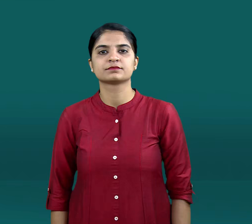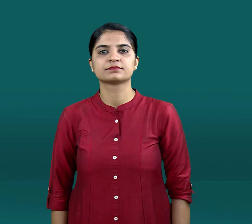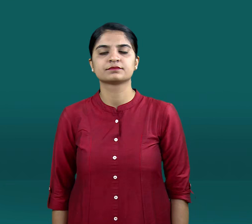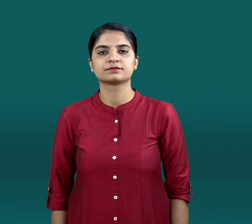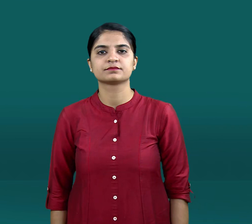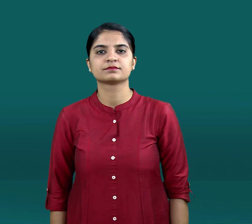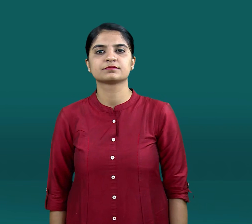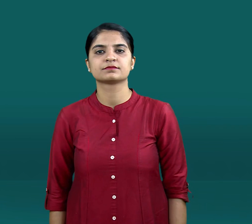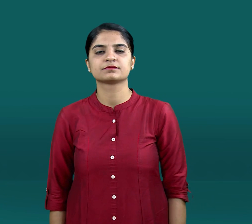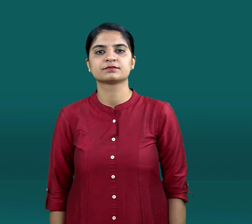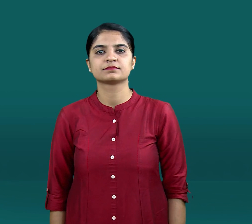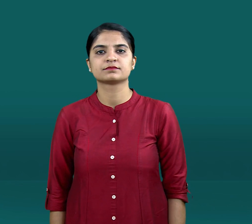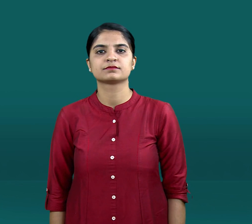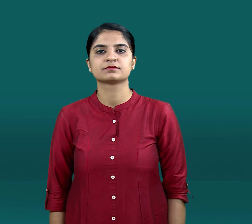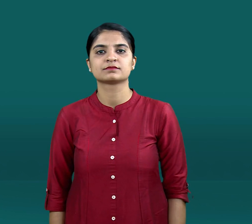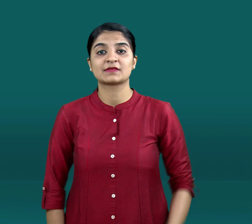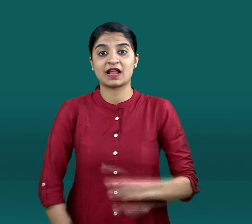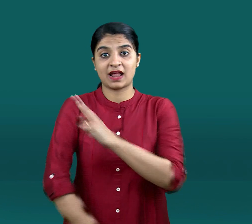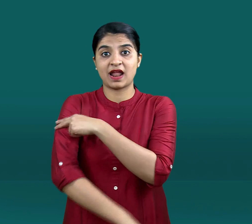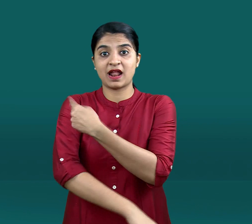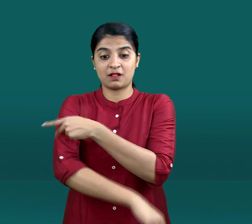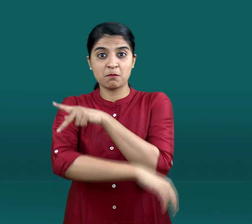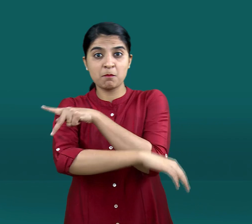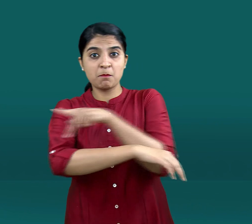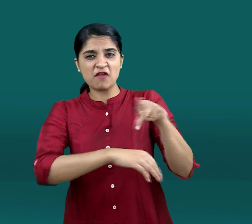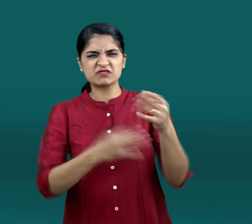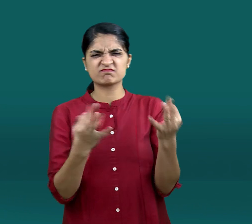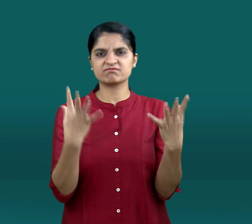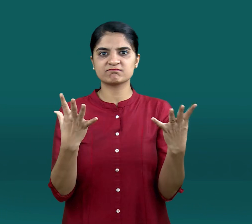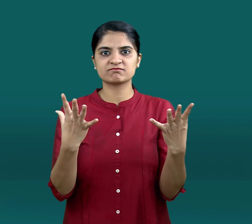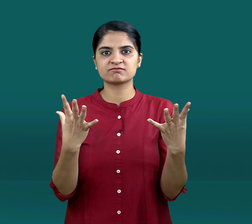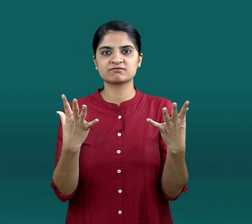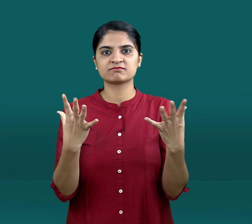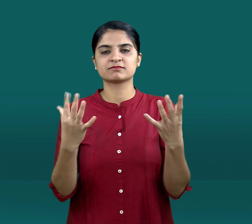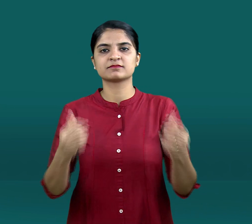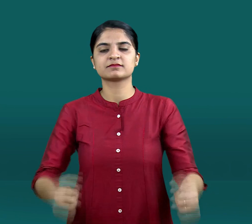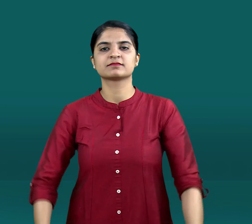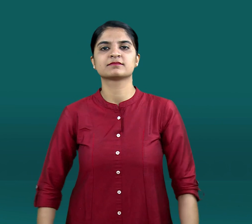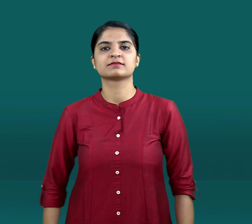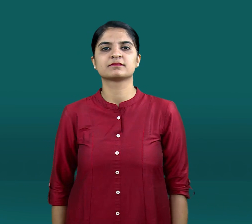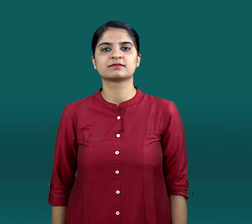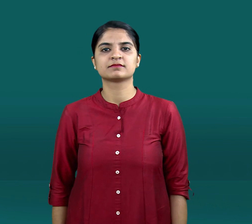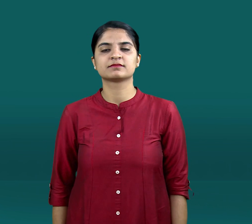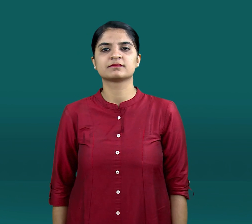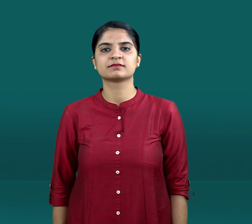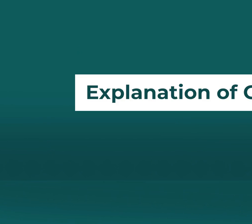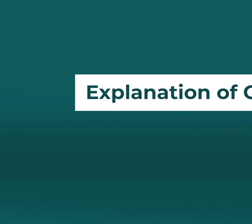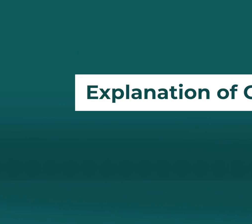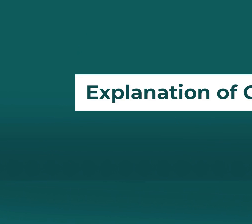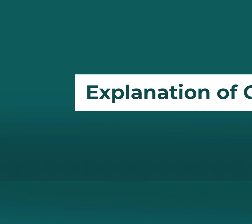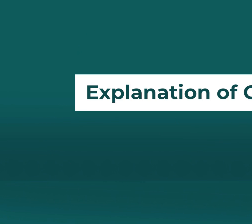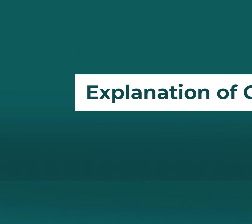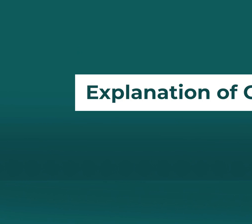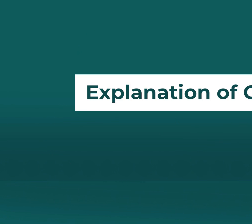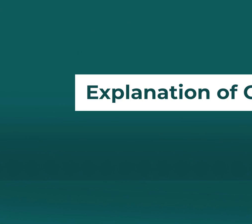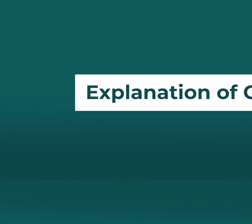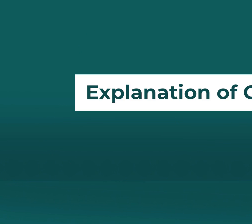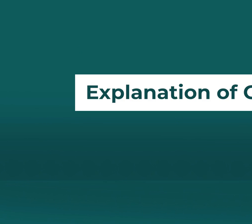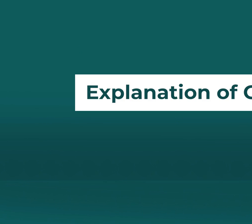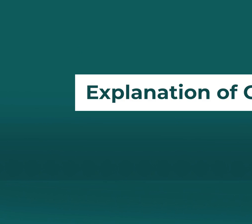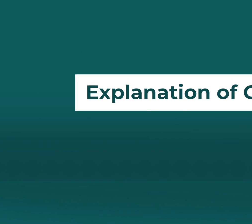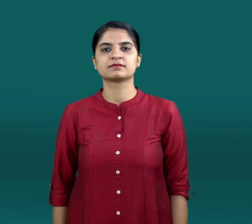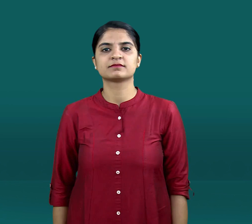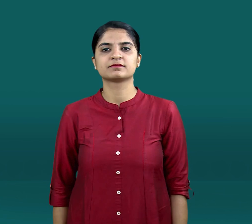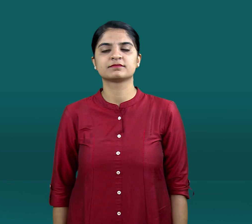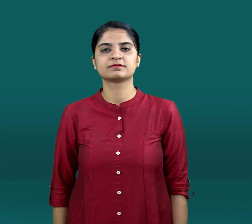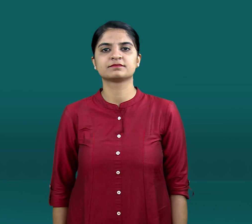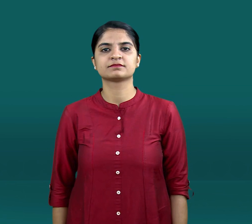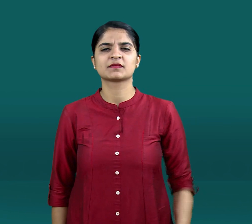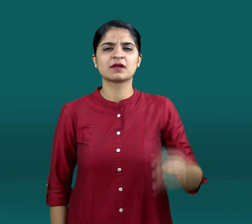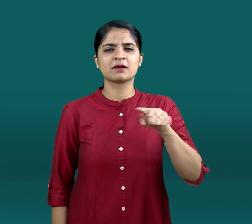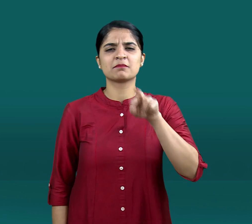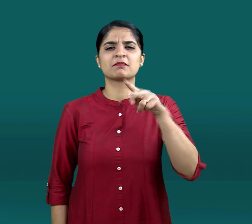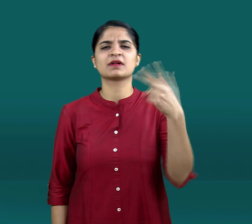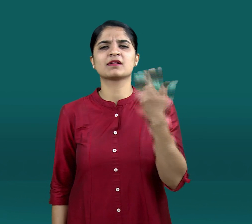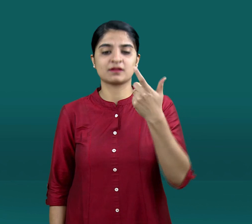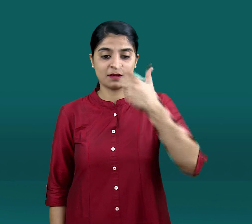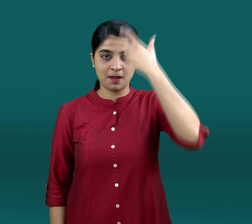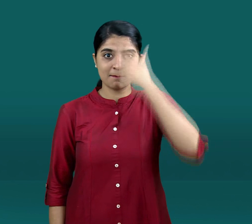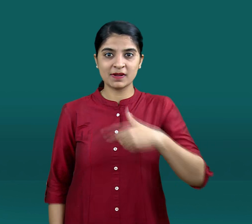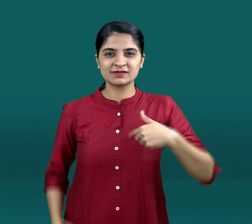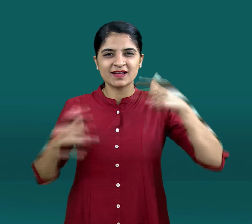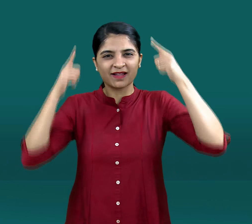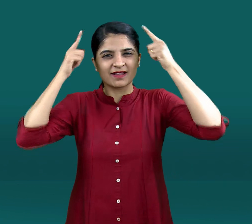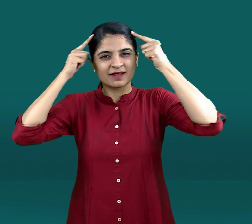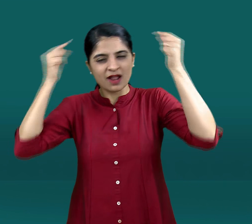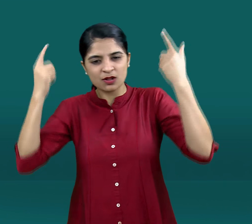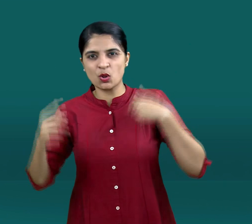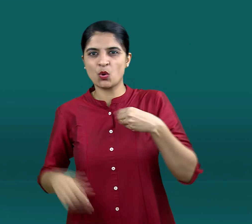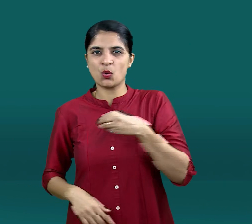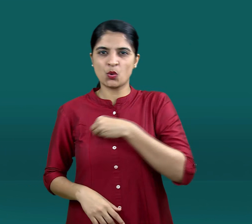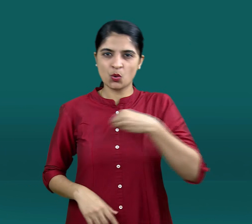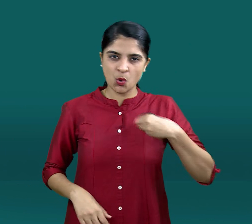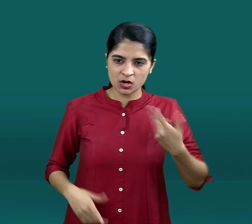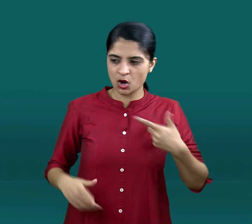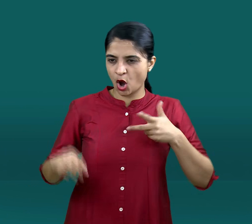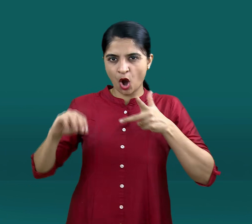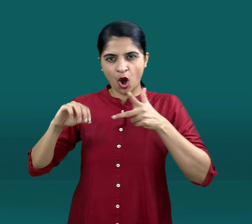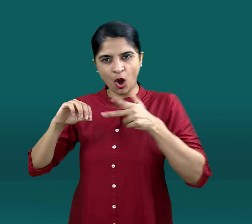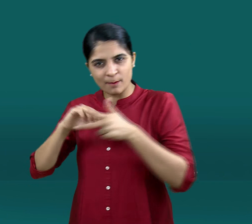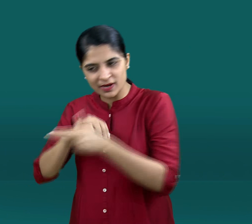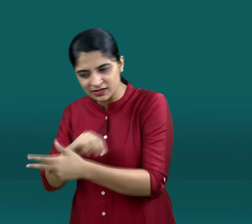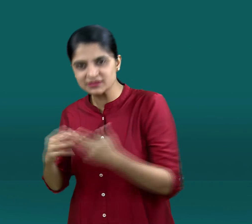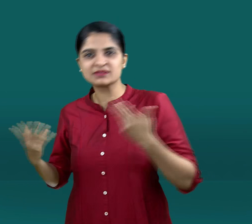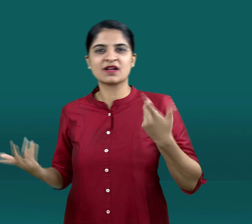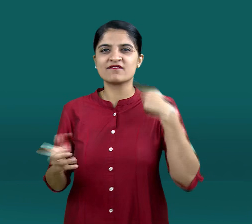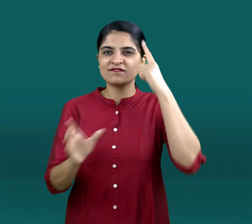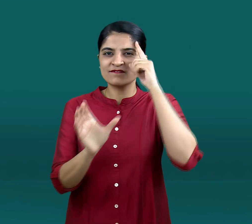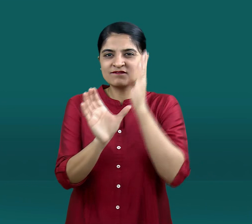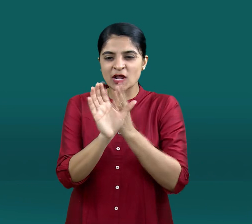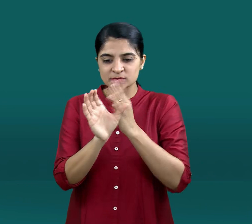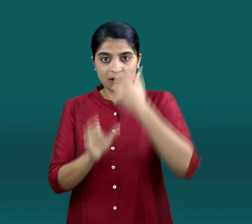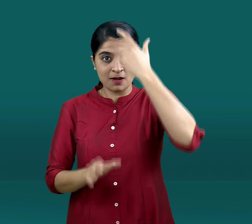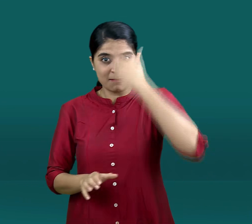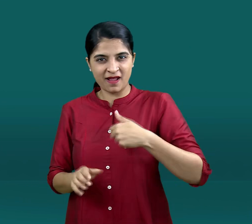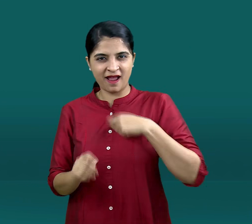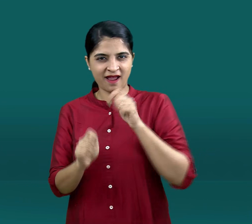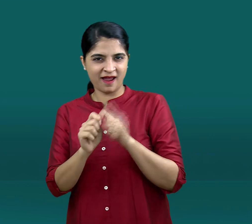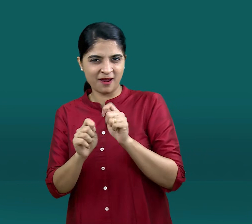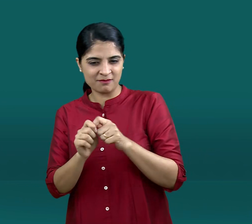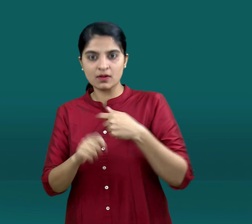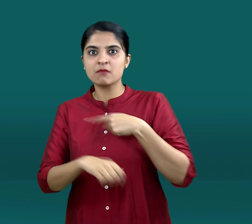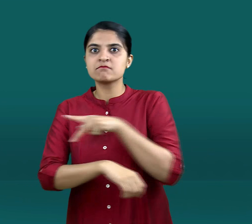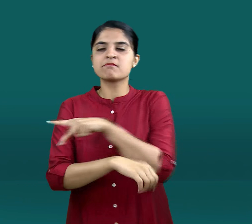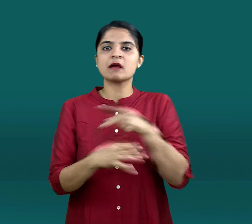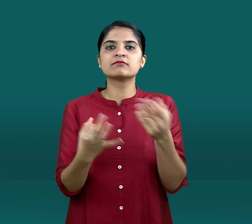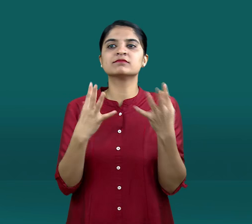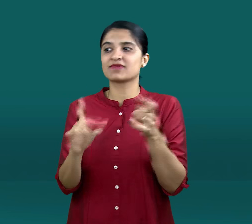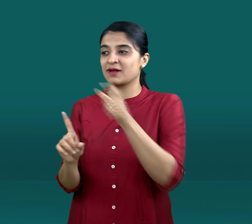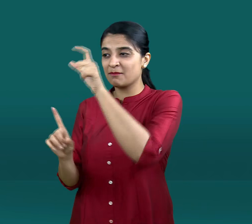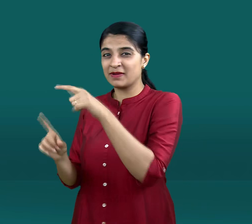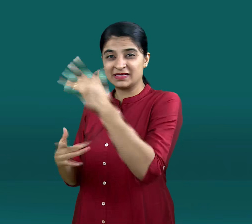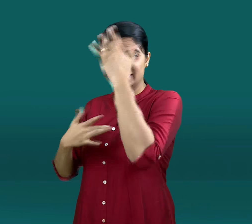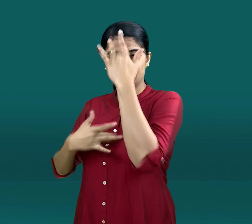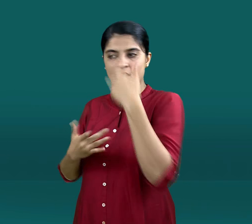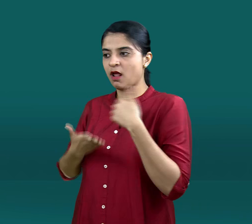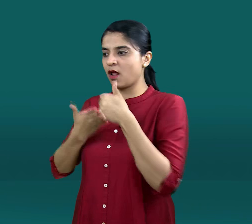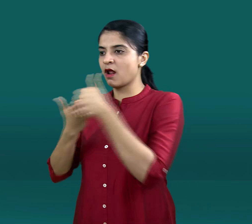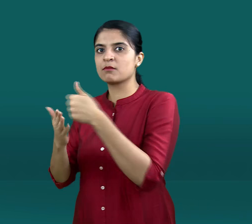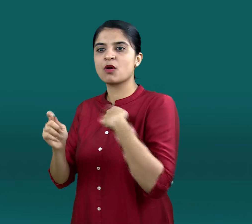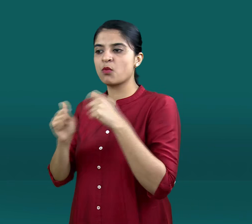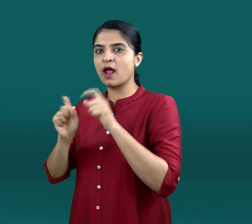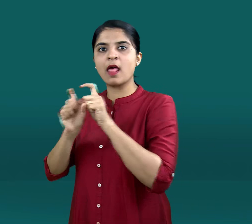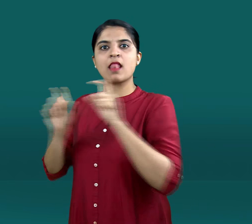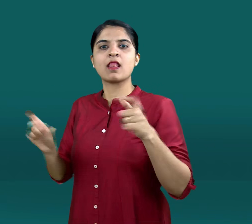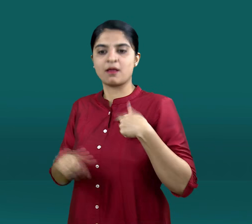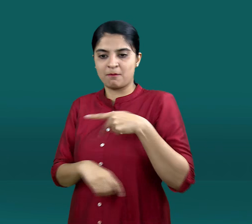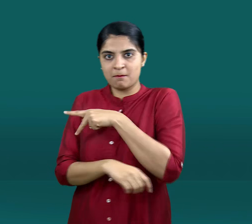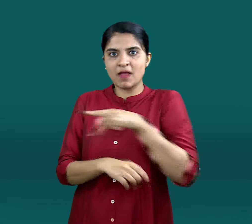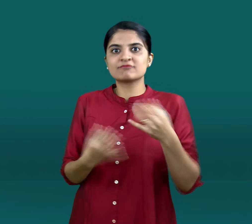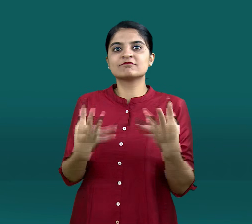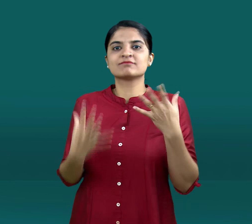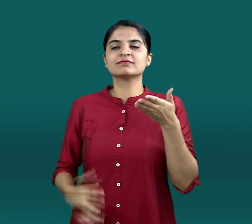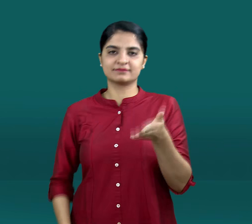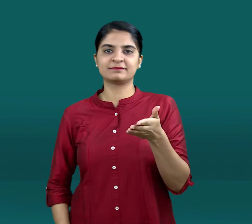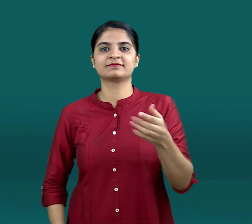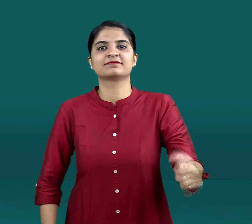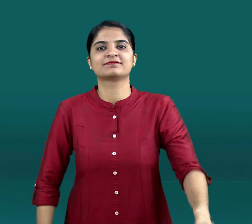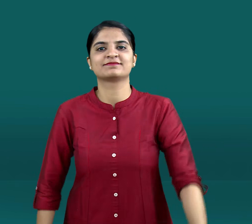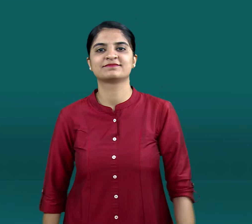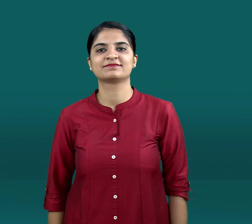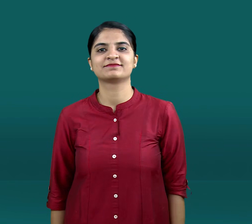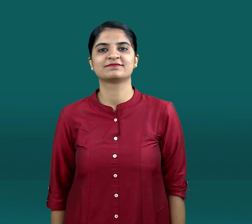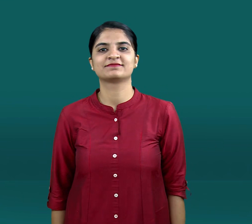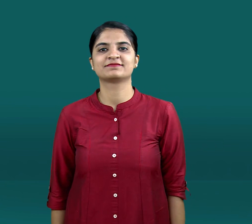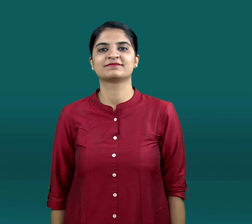Clinical skills